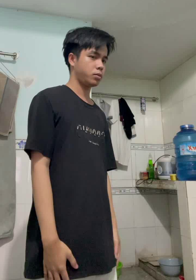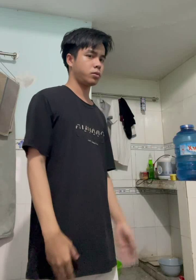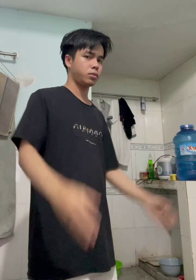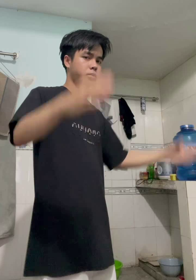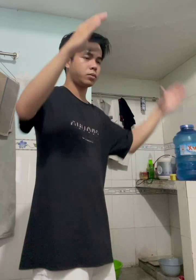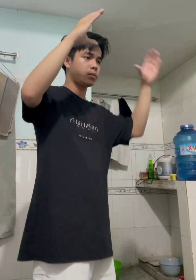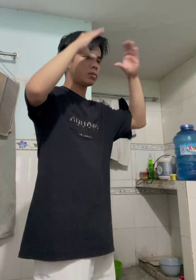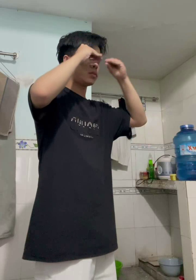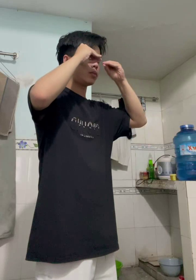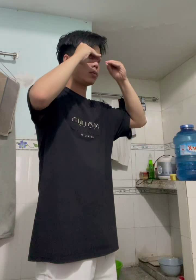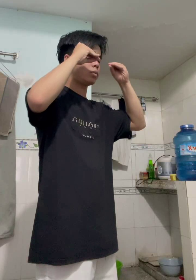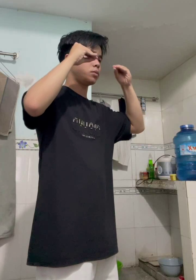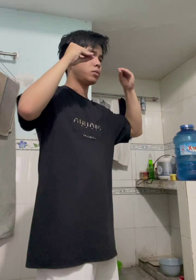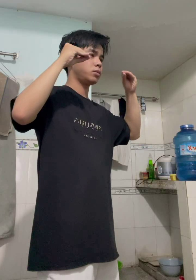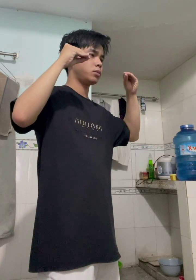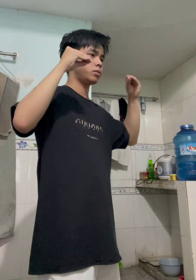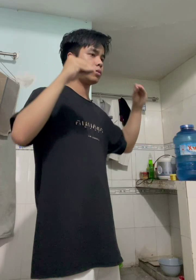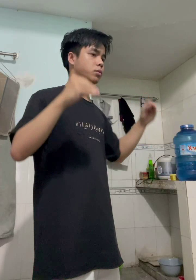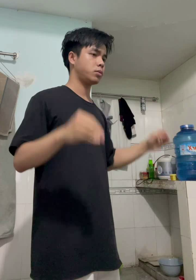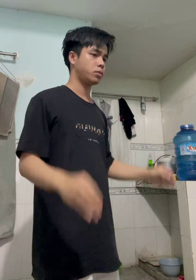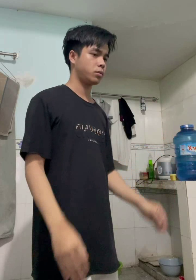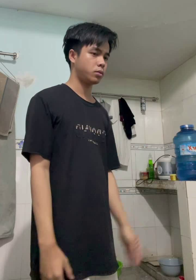buoi toi